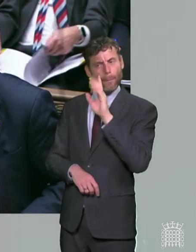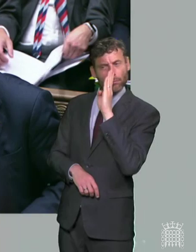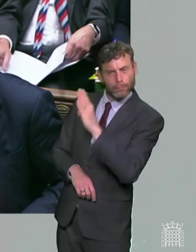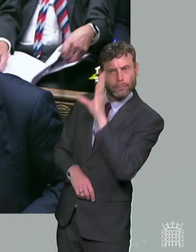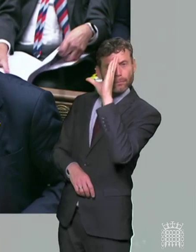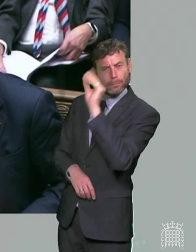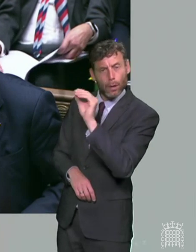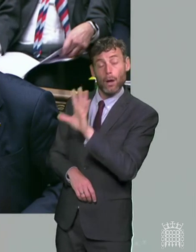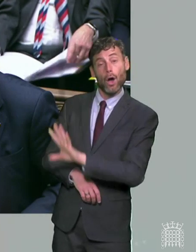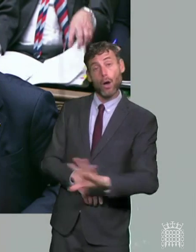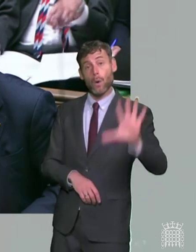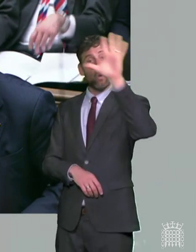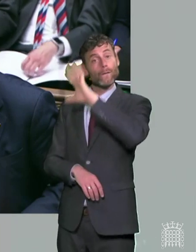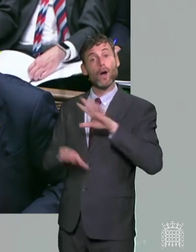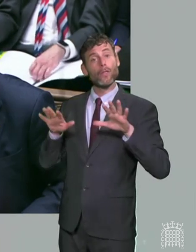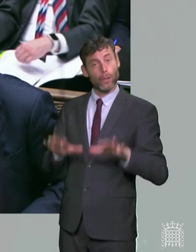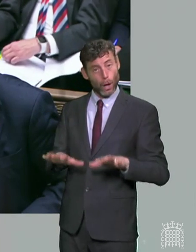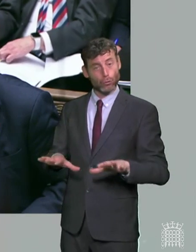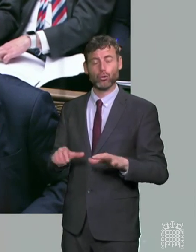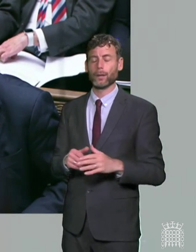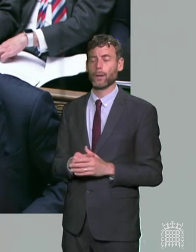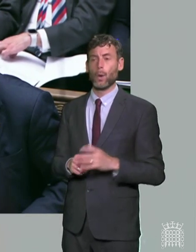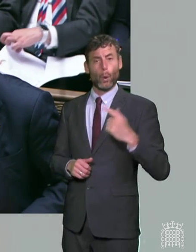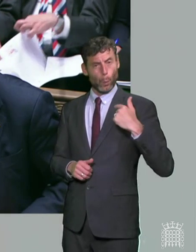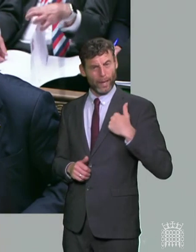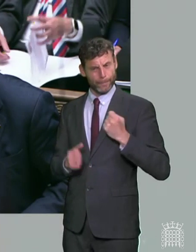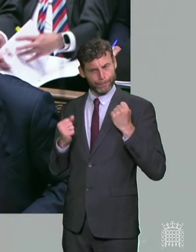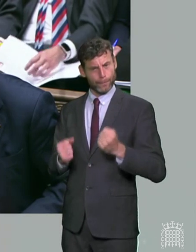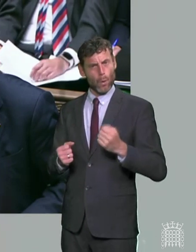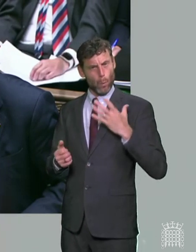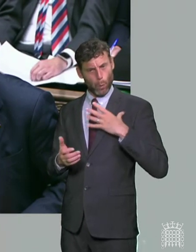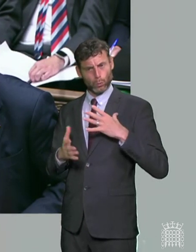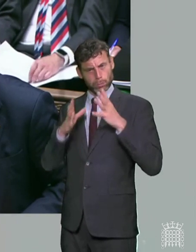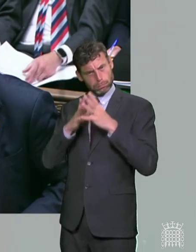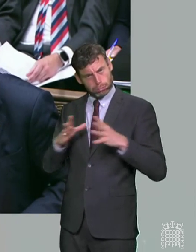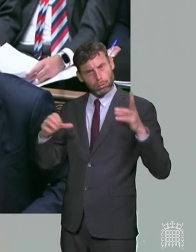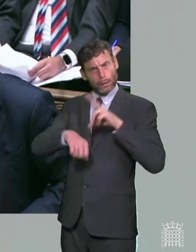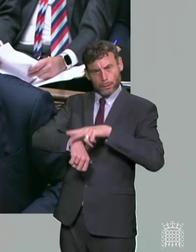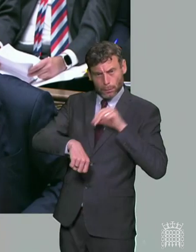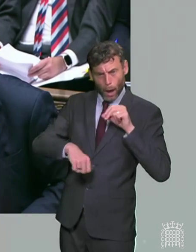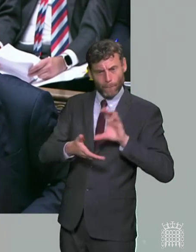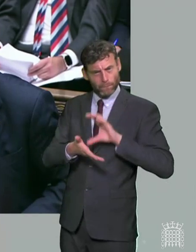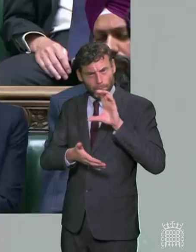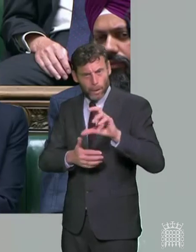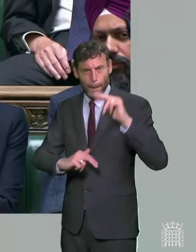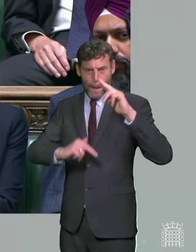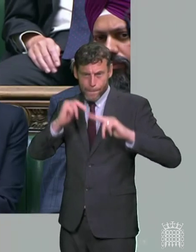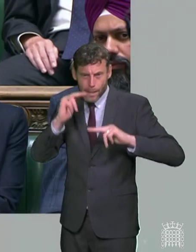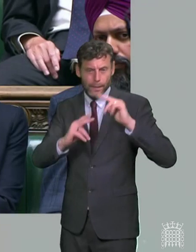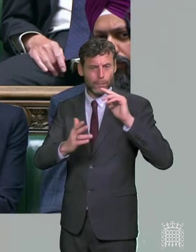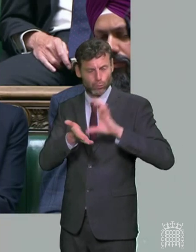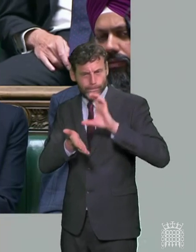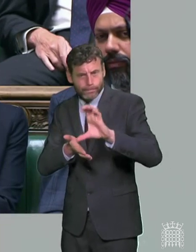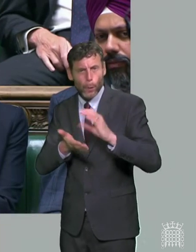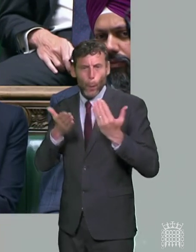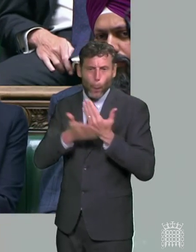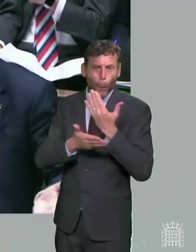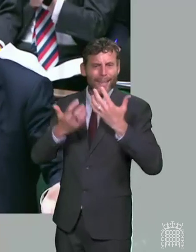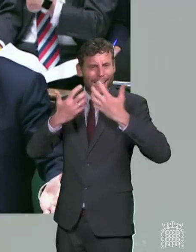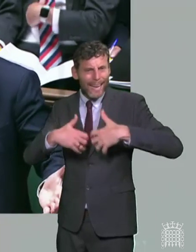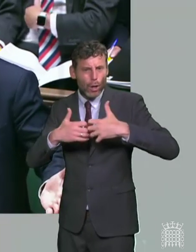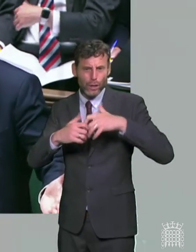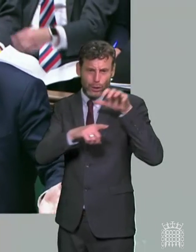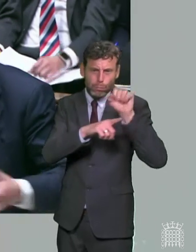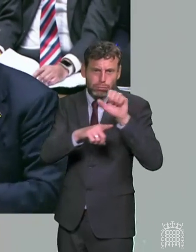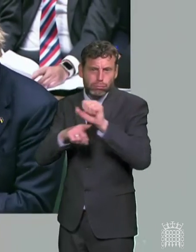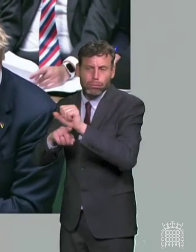What I can tell her, though, is that across the country we are investing massively in staff, in premises, in technology and in diagnostic centres.